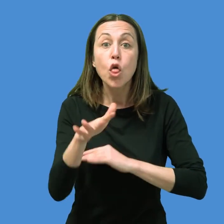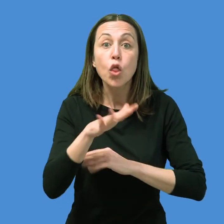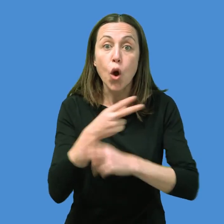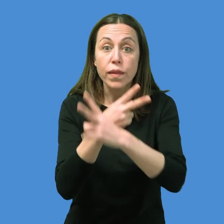dónde